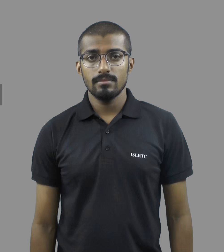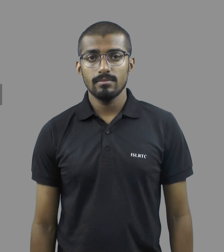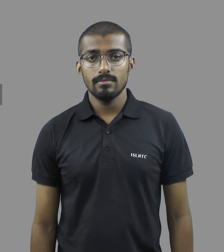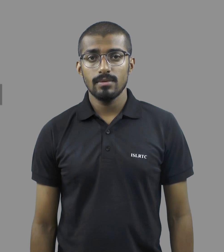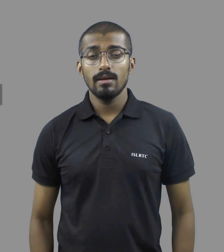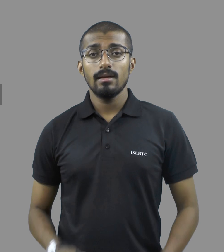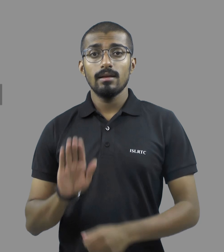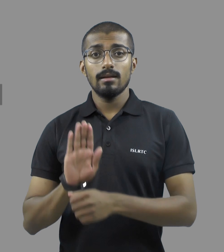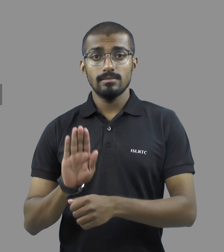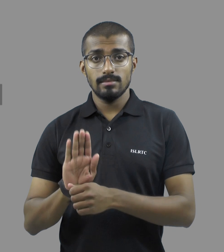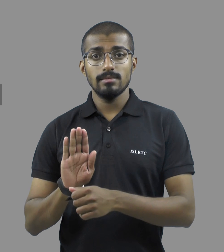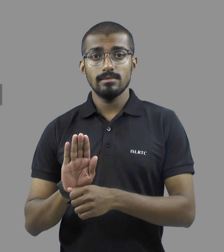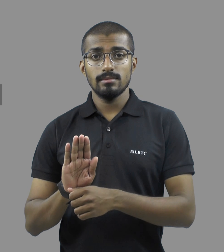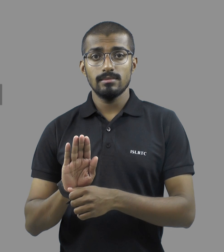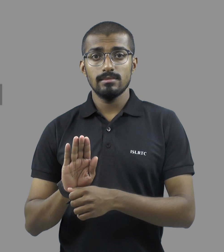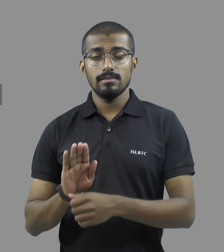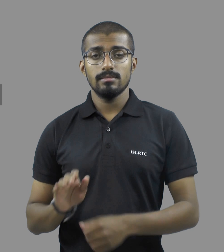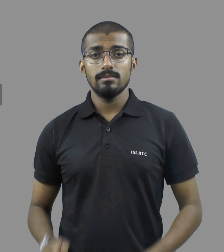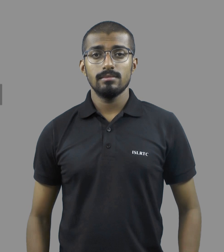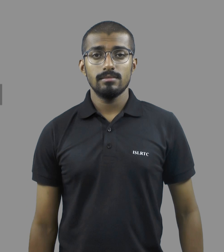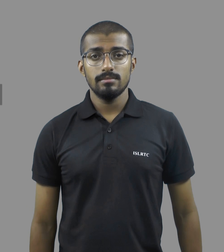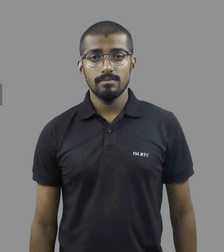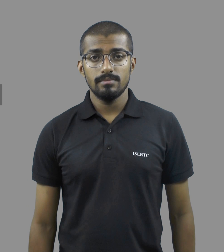License